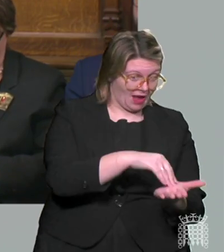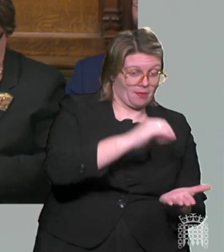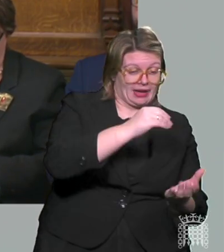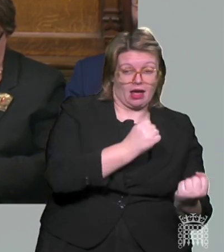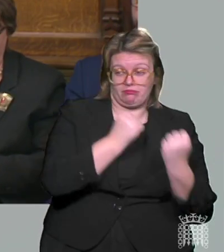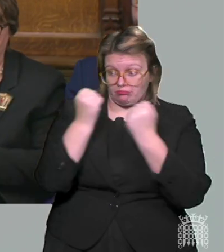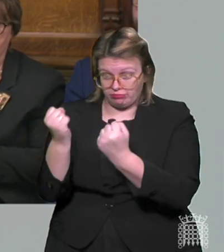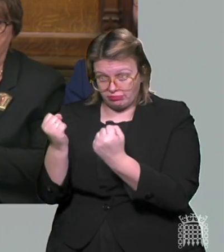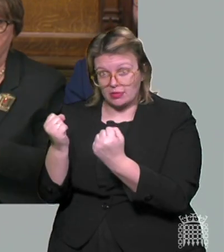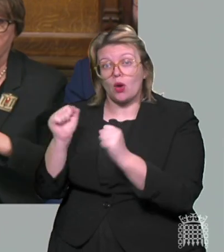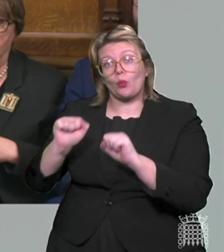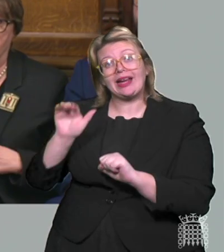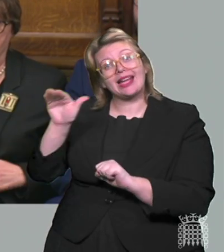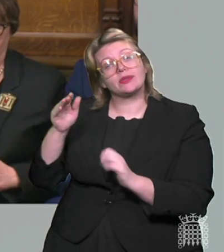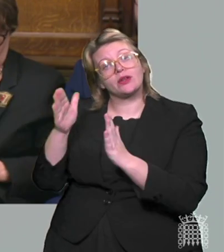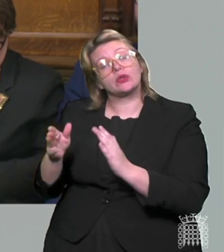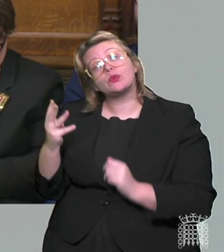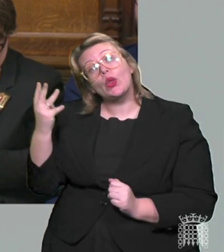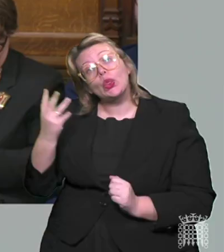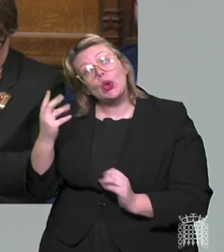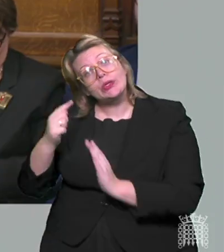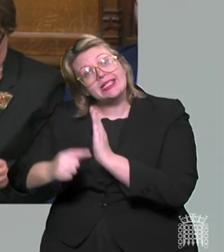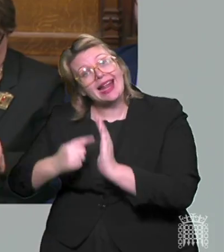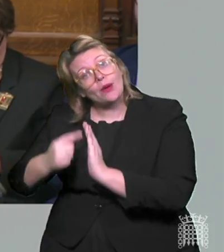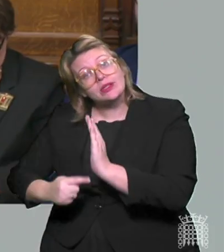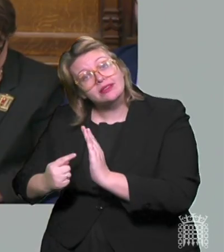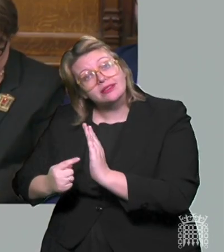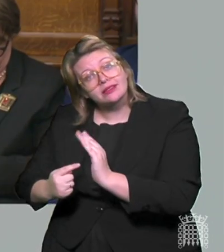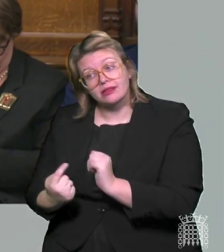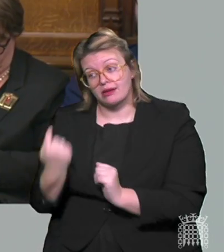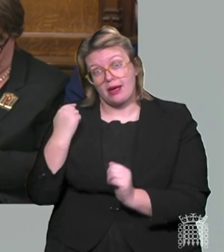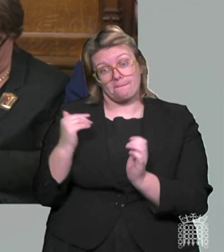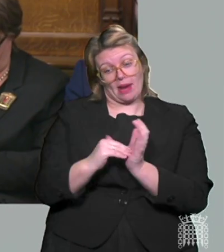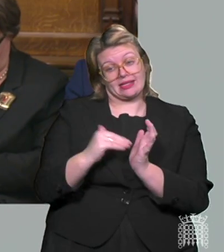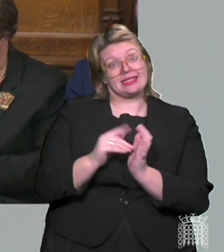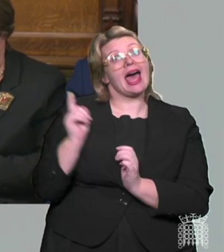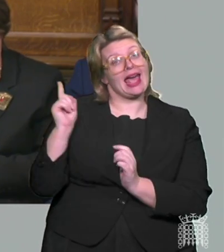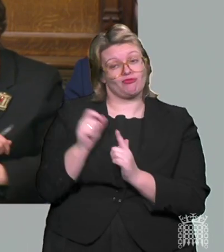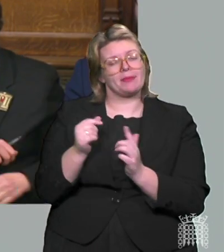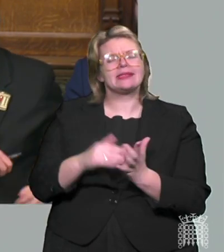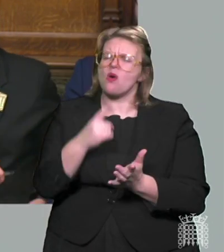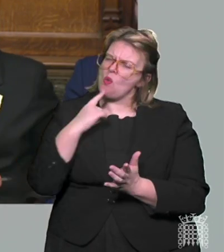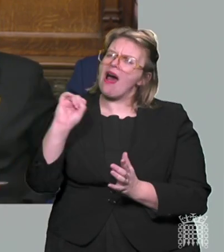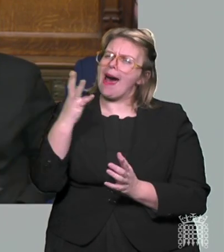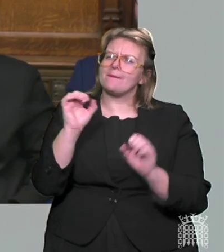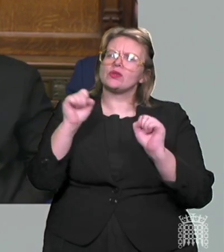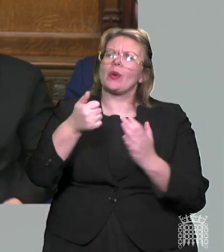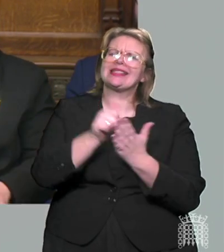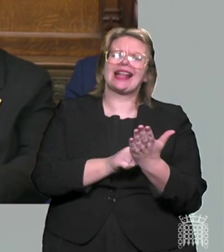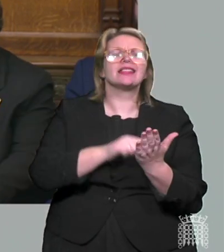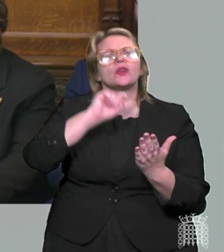And yet on Monday the Prime Minister said he had his “fingers crossed” that ambulance waiting times would be reduced.